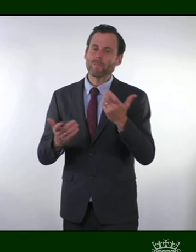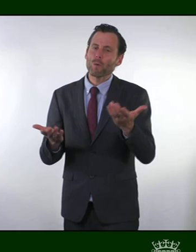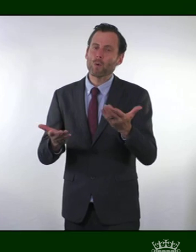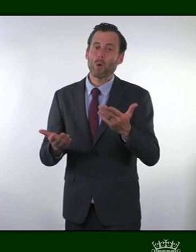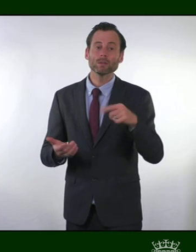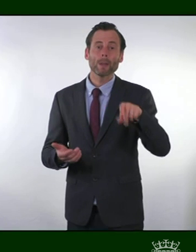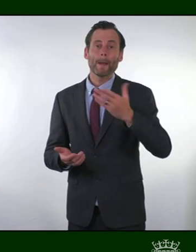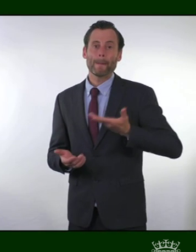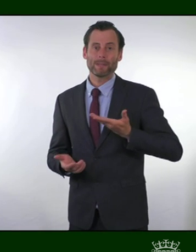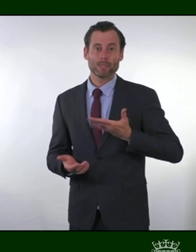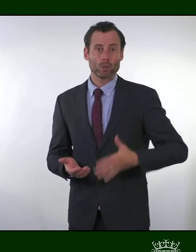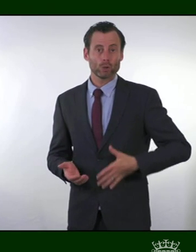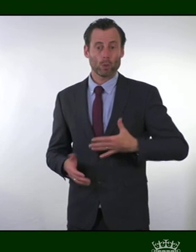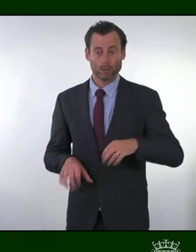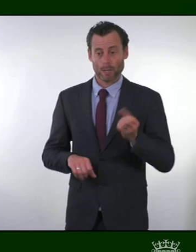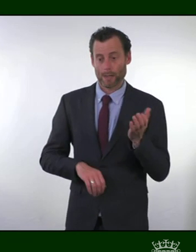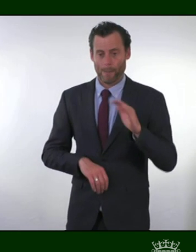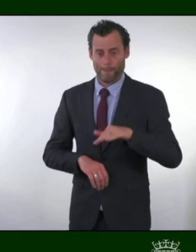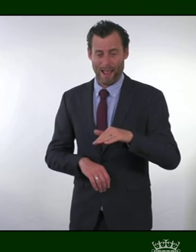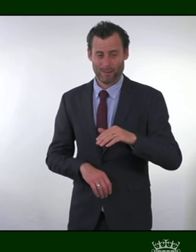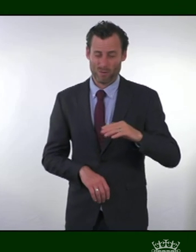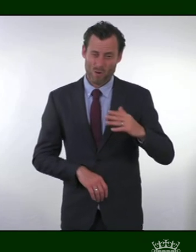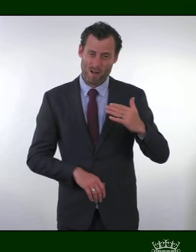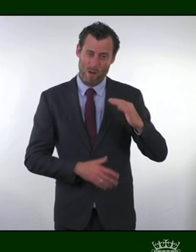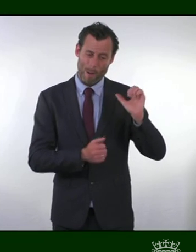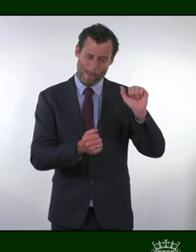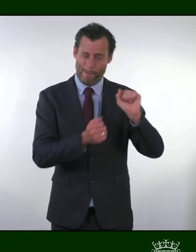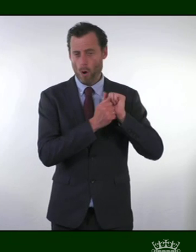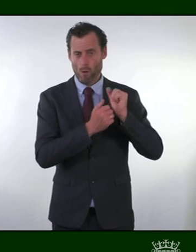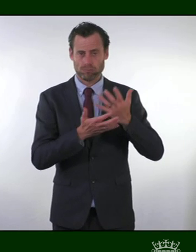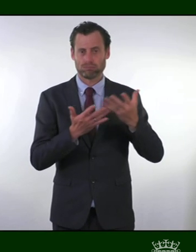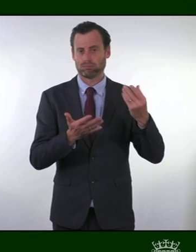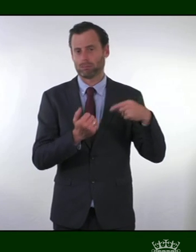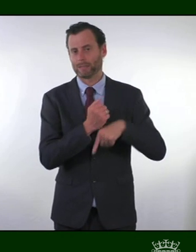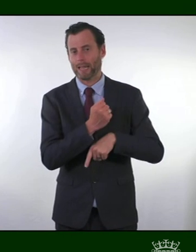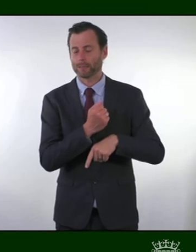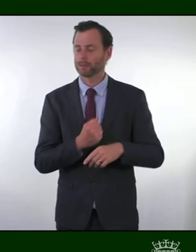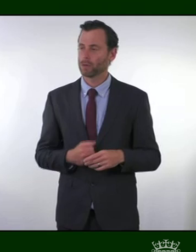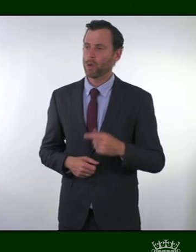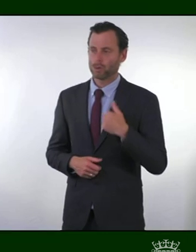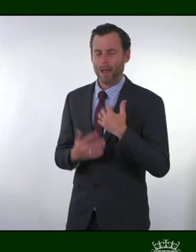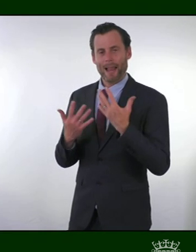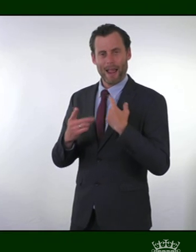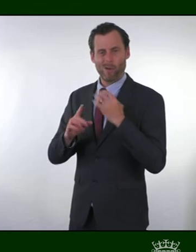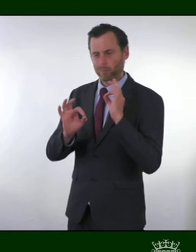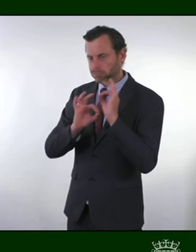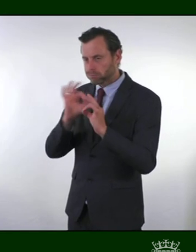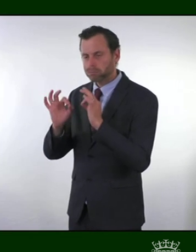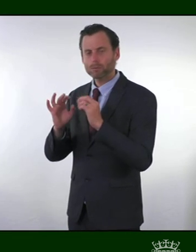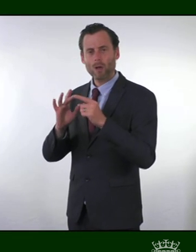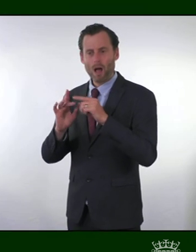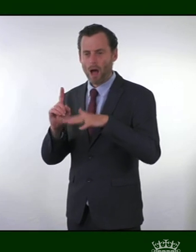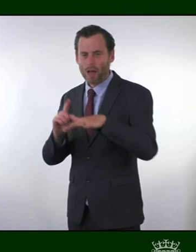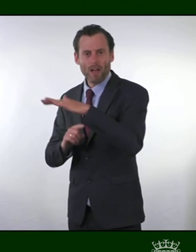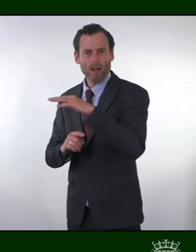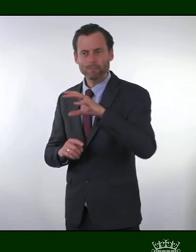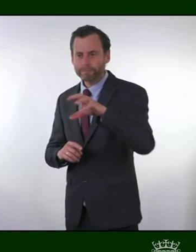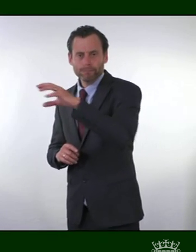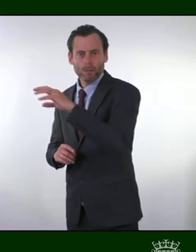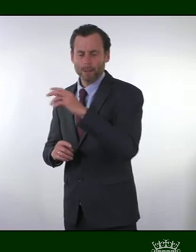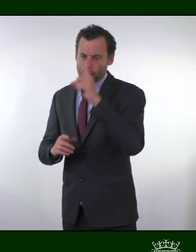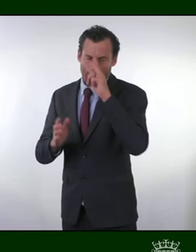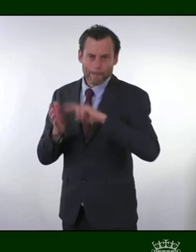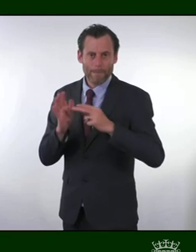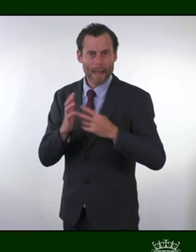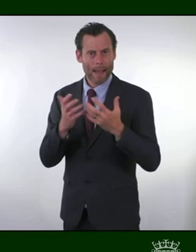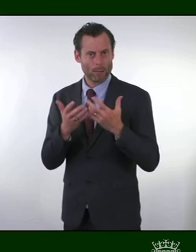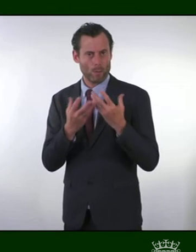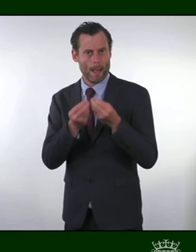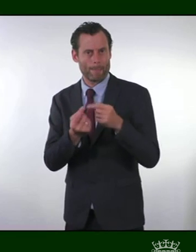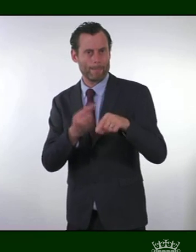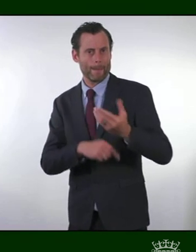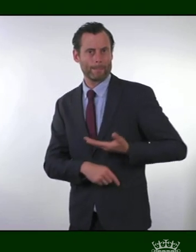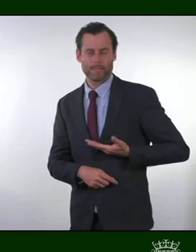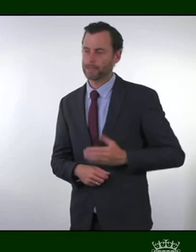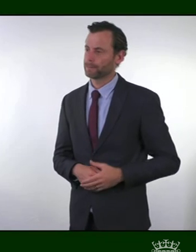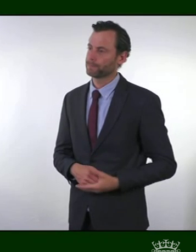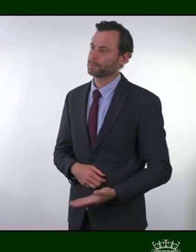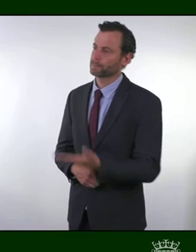I am currently looking at proposals from a range of people, including my honourable Friend the Member for Hitchin and Harpenden, TheCityUK and others, and I look forward to discussing those with my right honourable Friend.